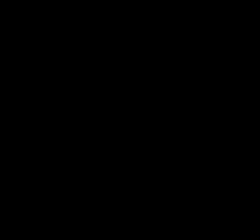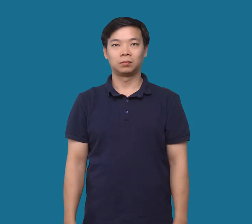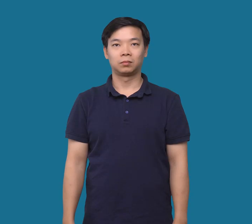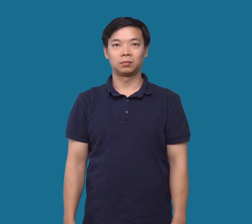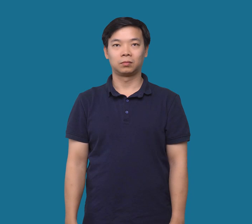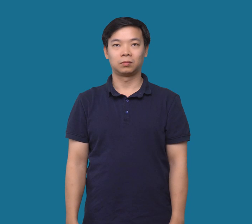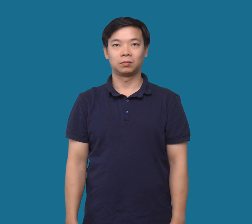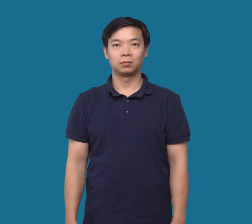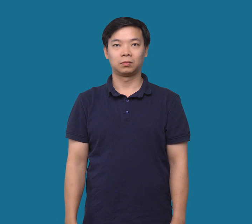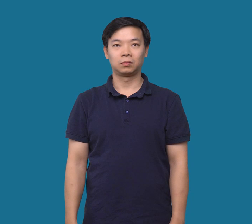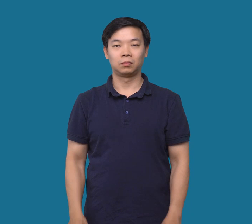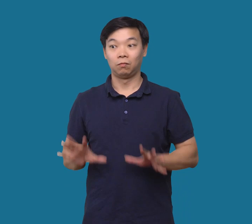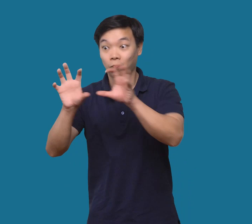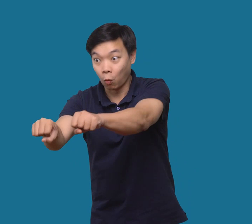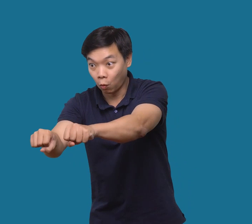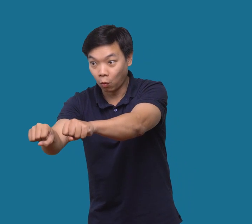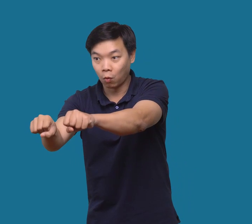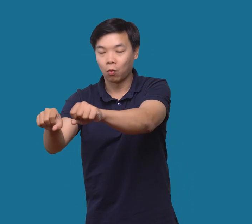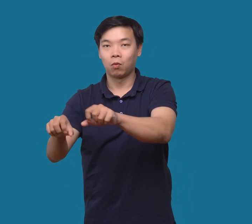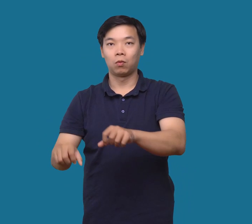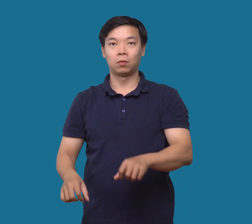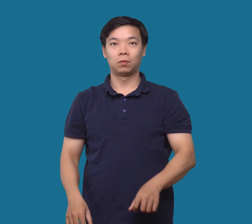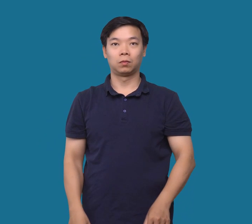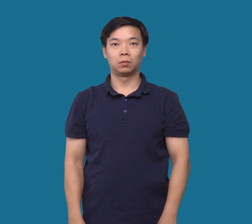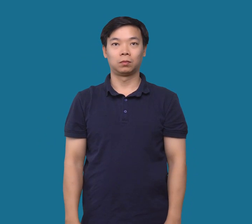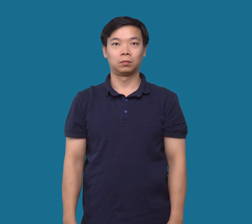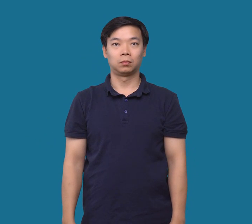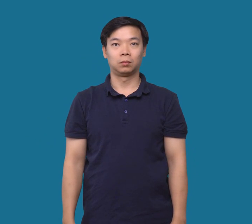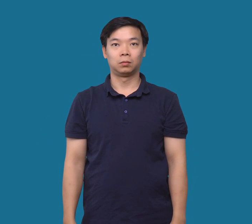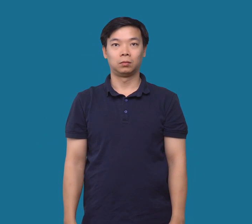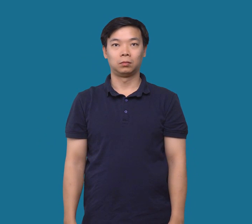vồ